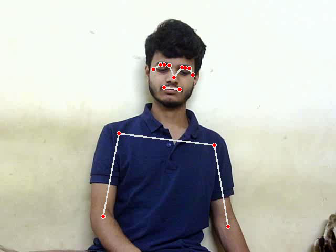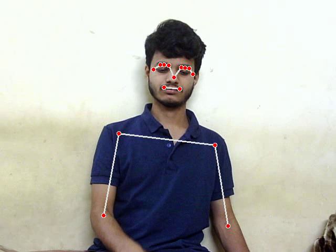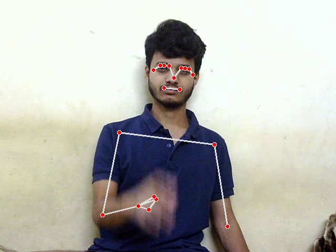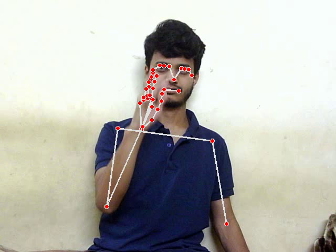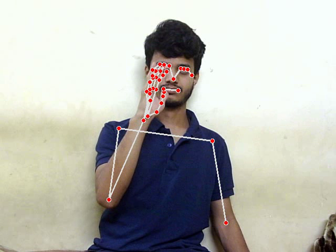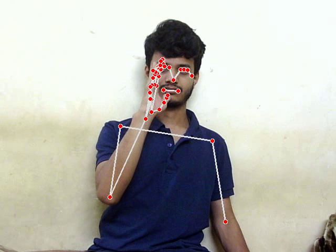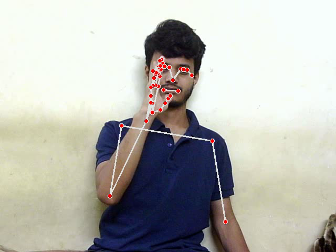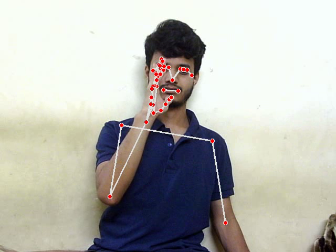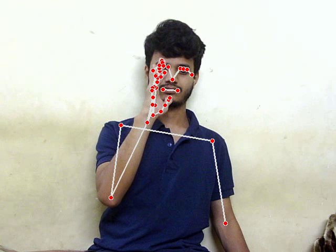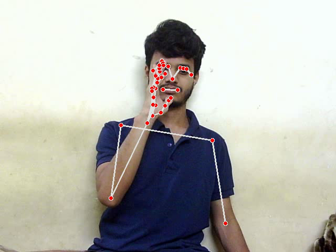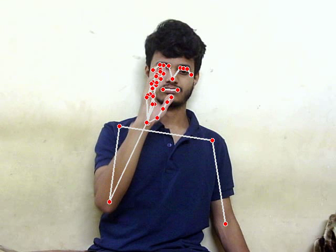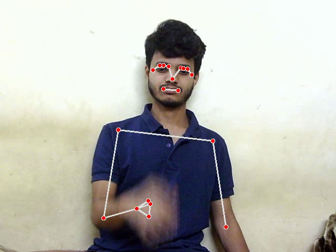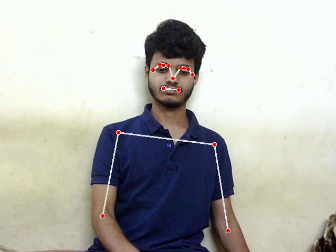mother